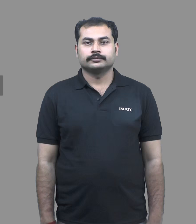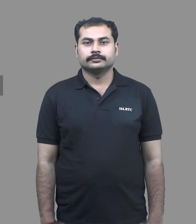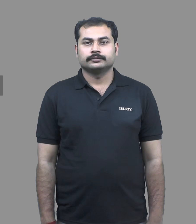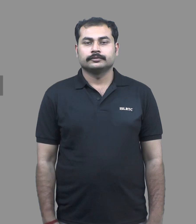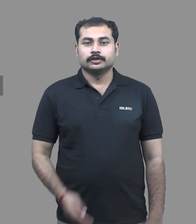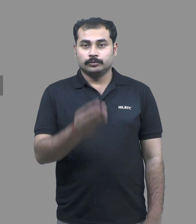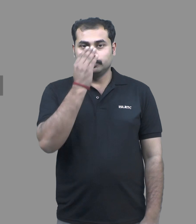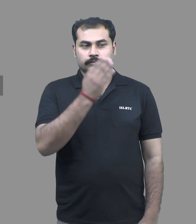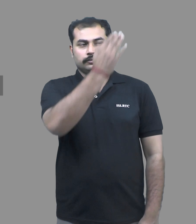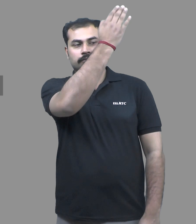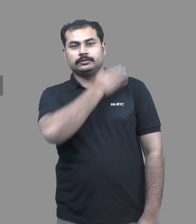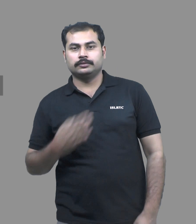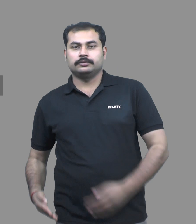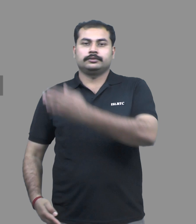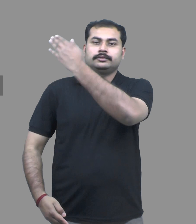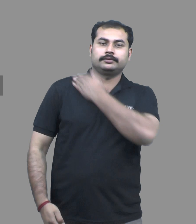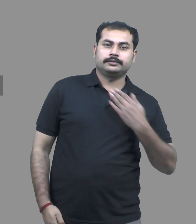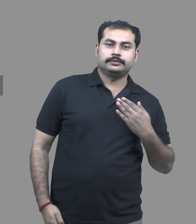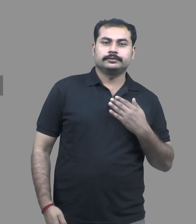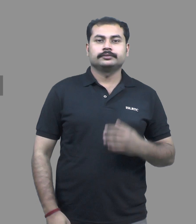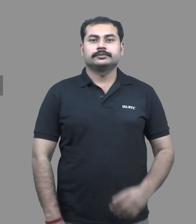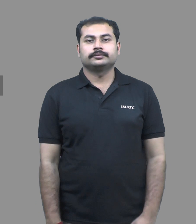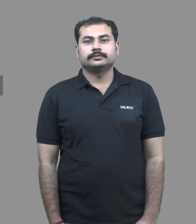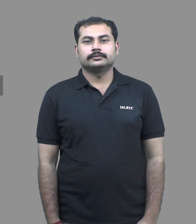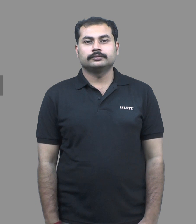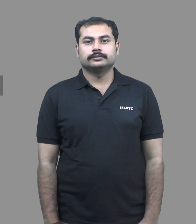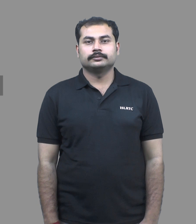Muharram